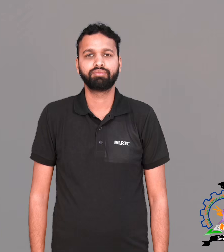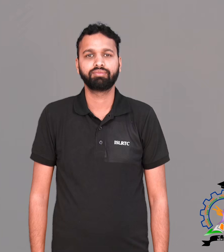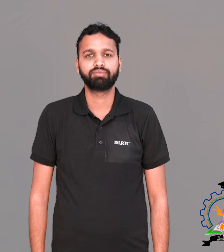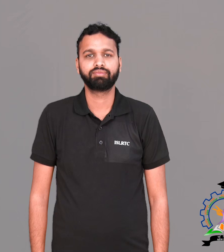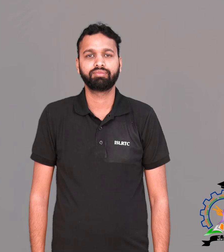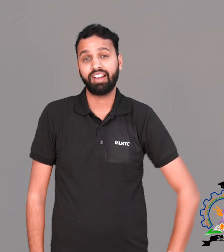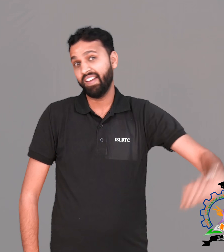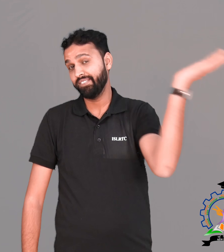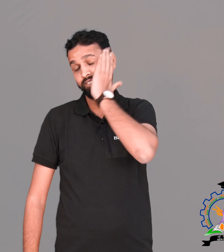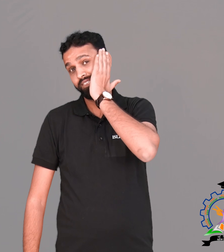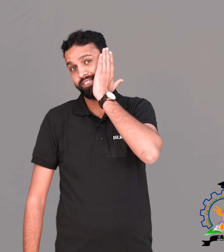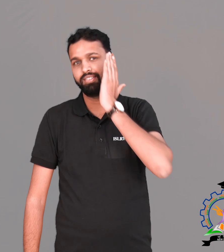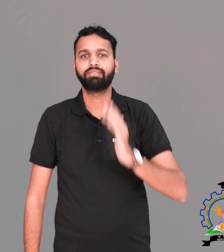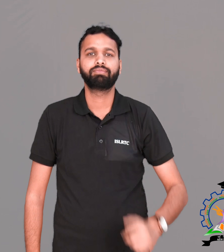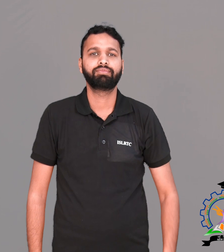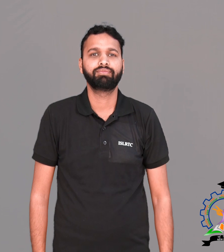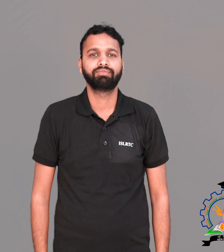Slap